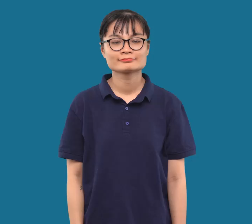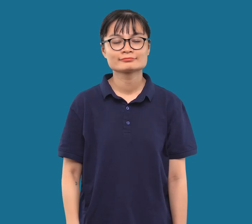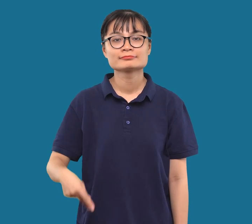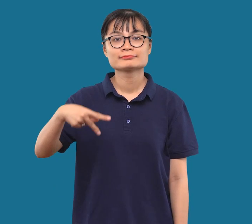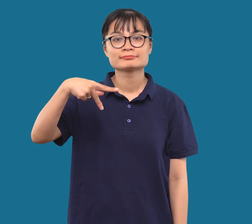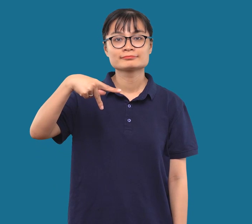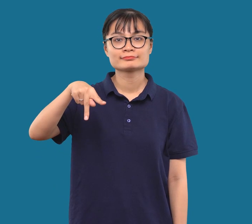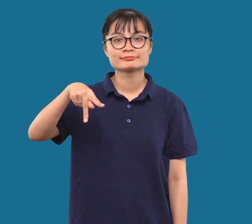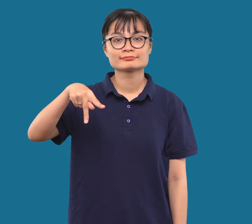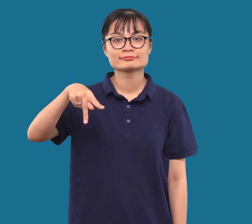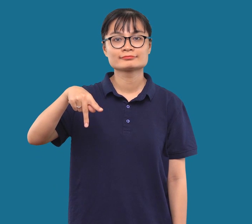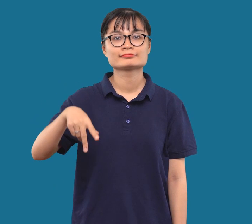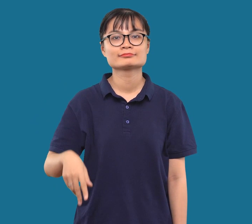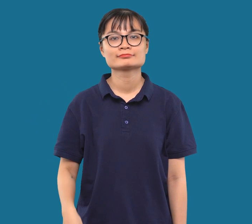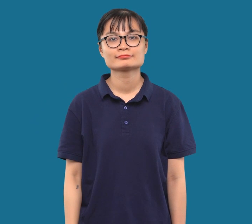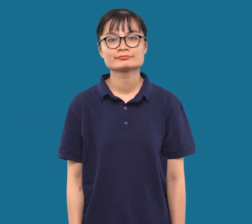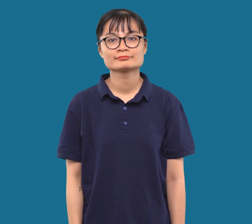p